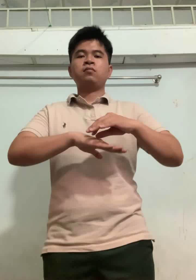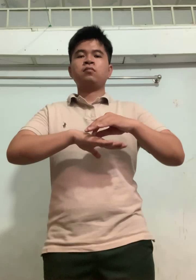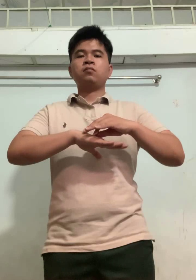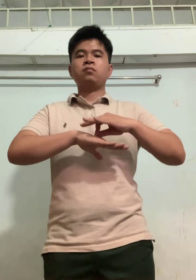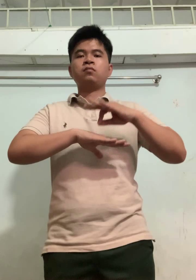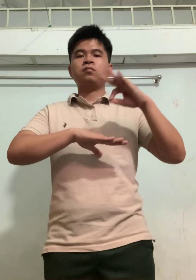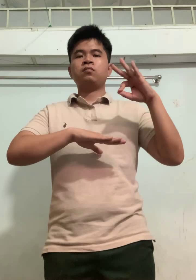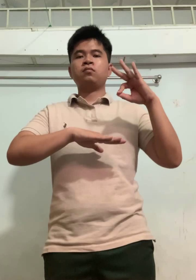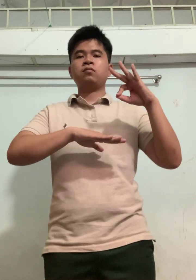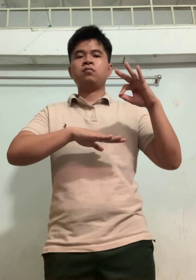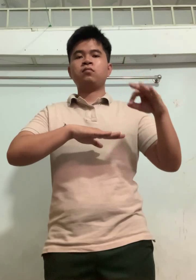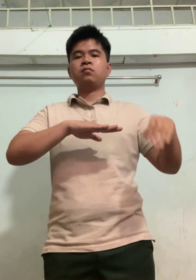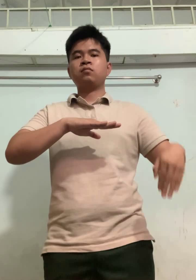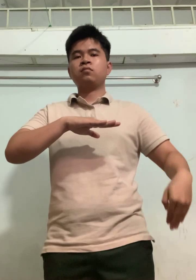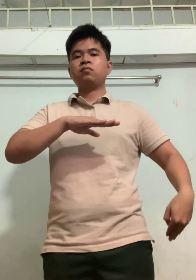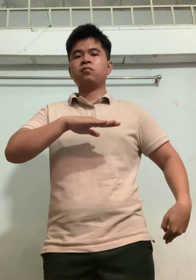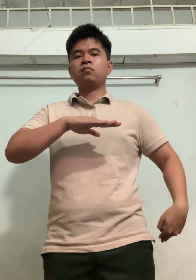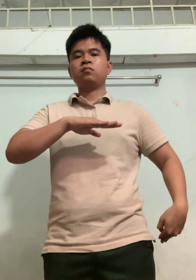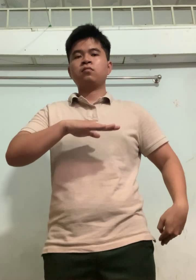tuan sau